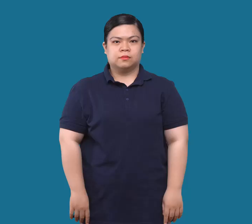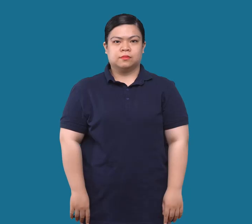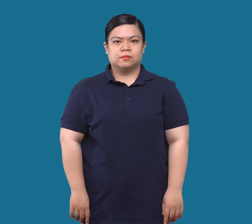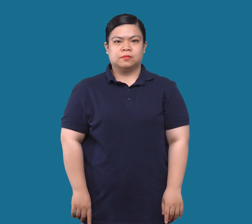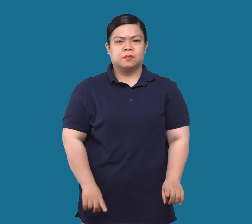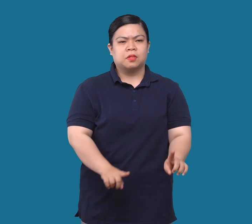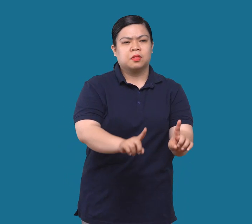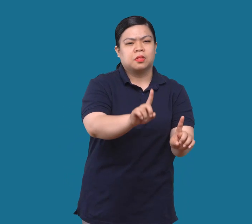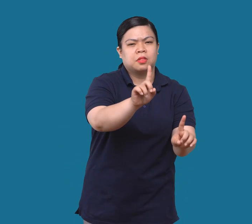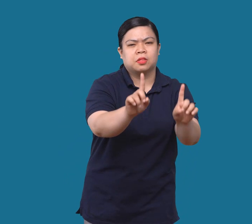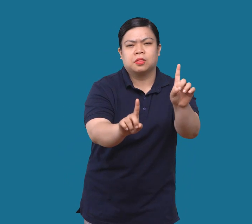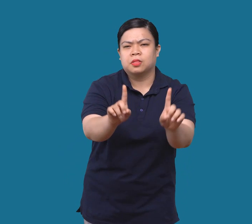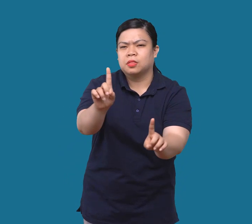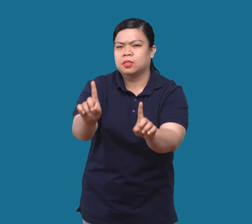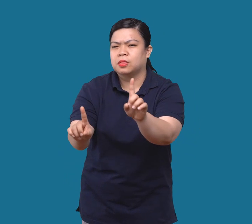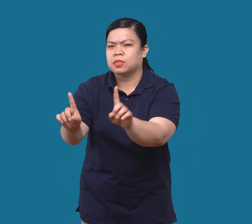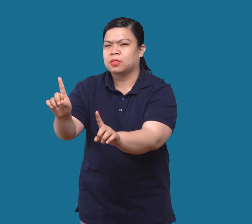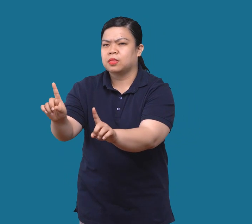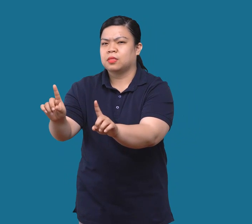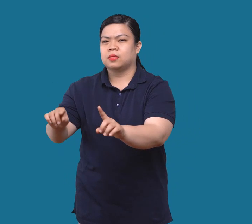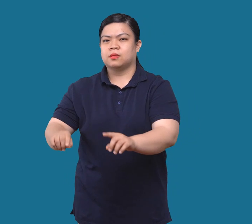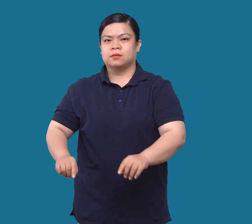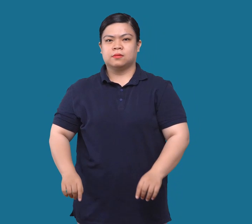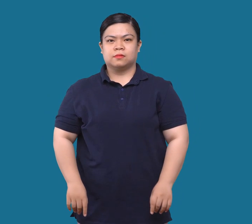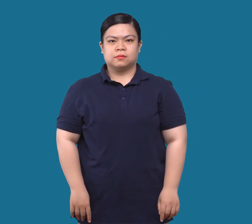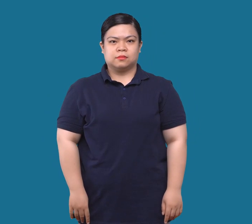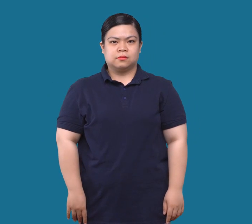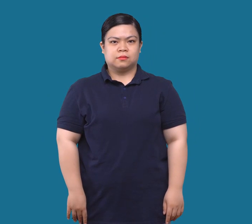rừng thưa